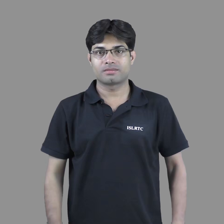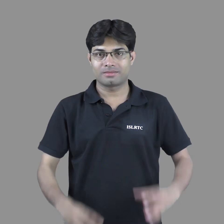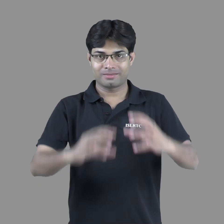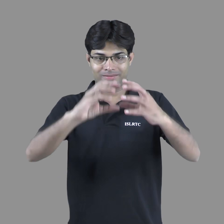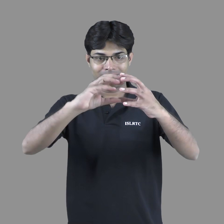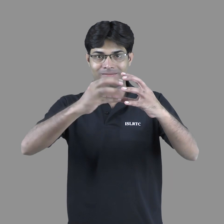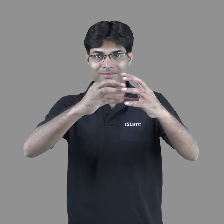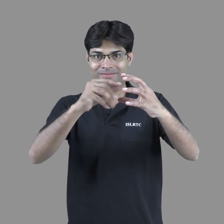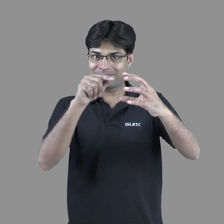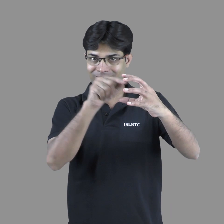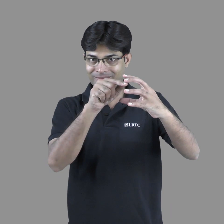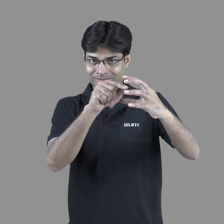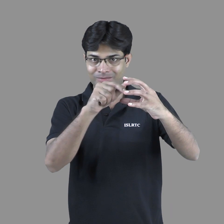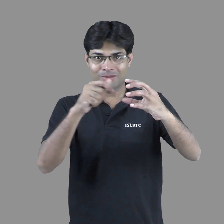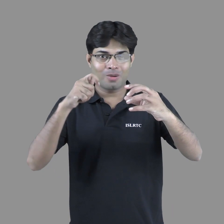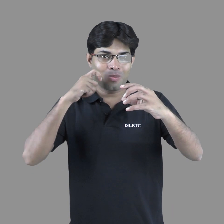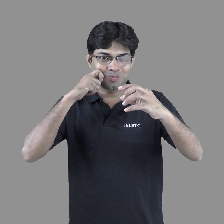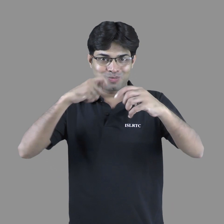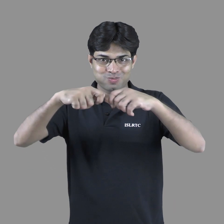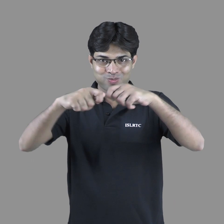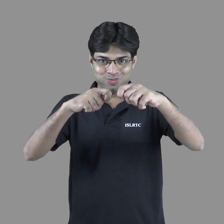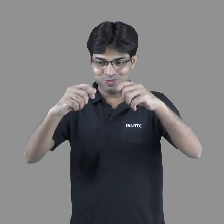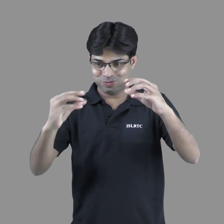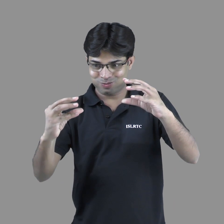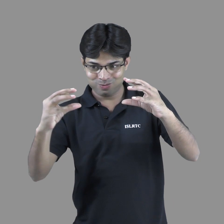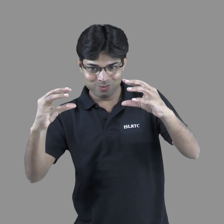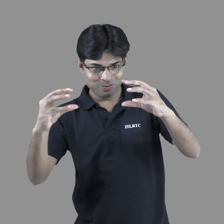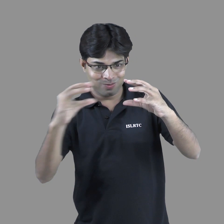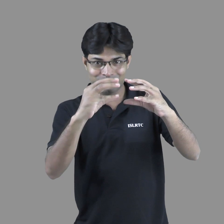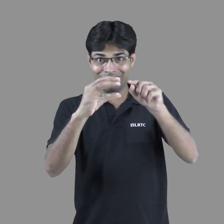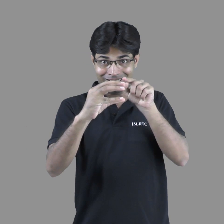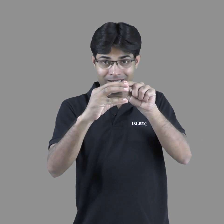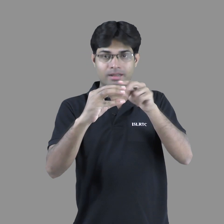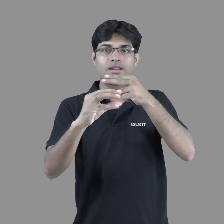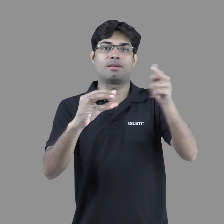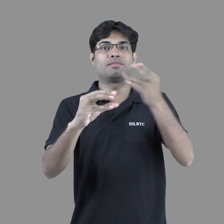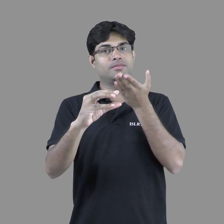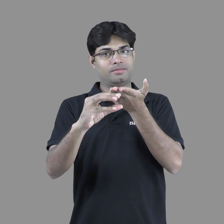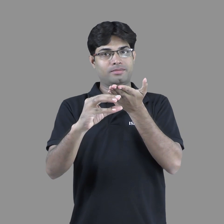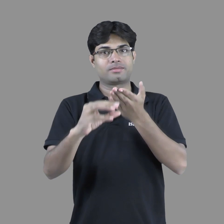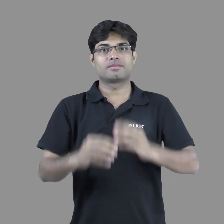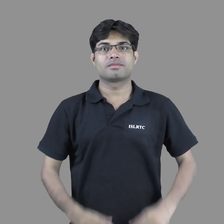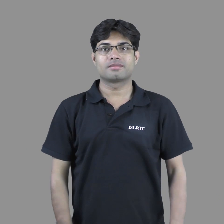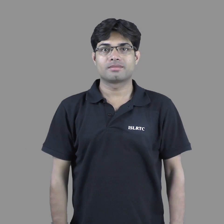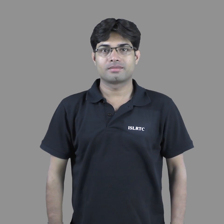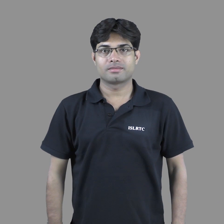Bushes